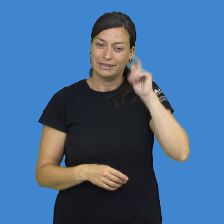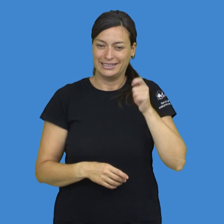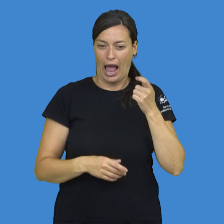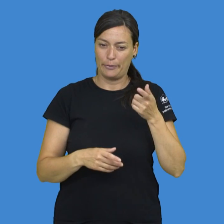frecuente